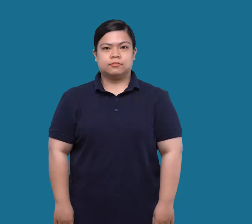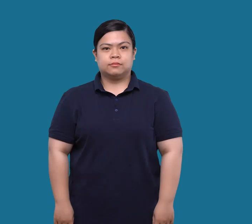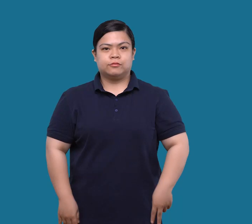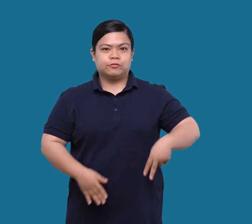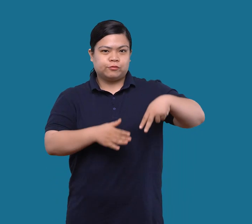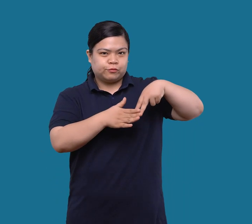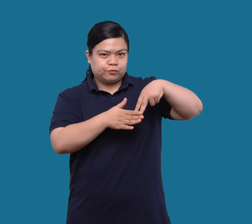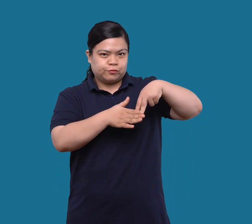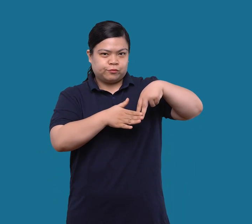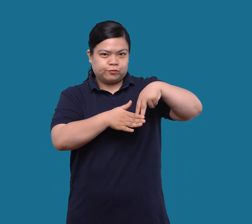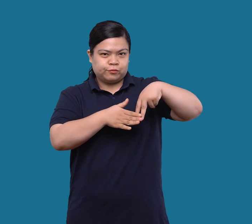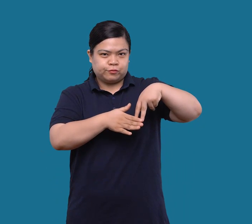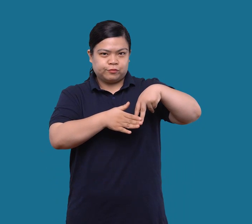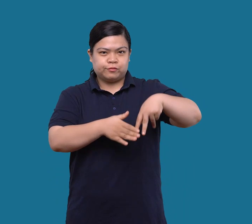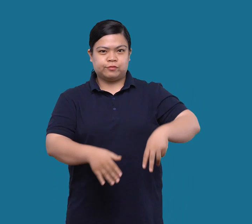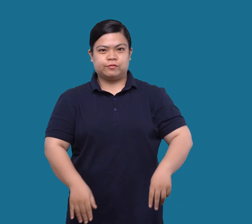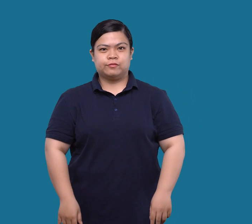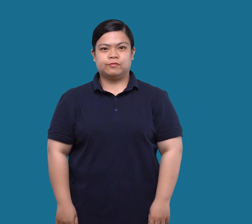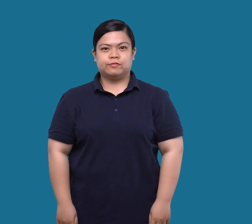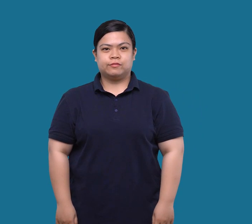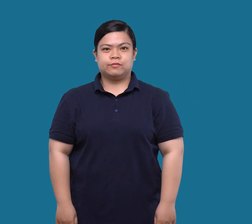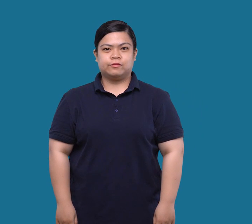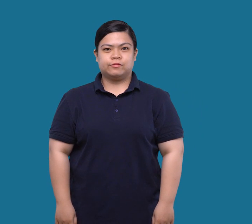rửa chân